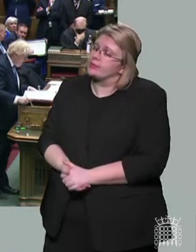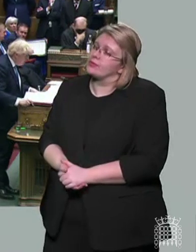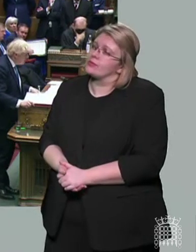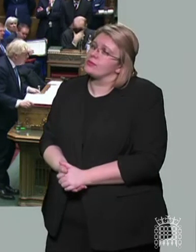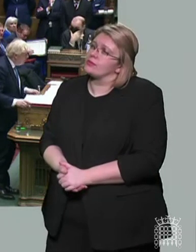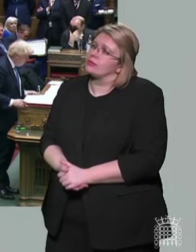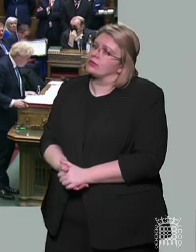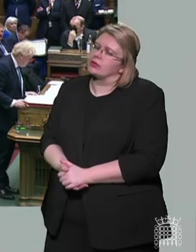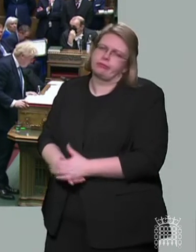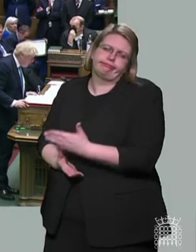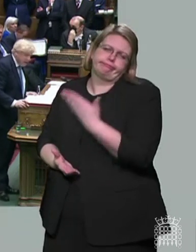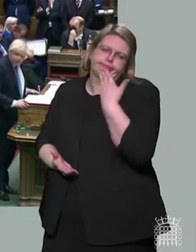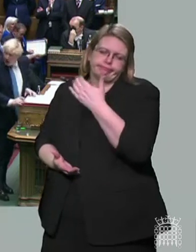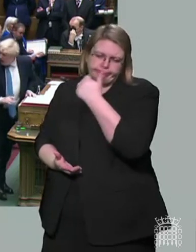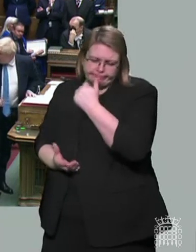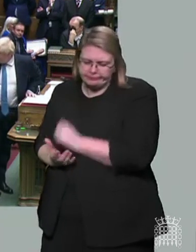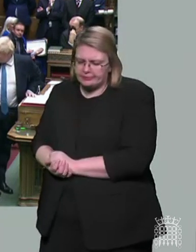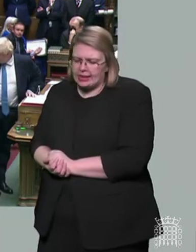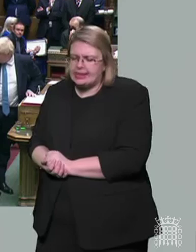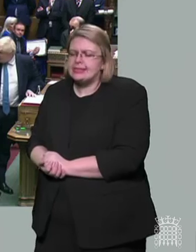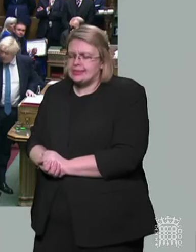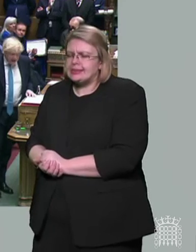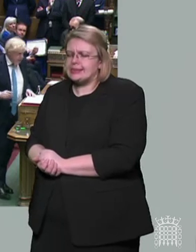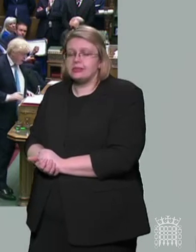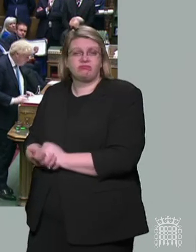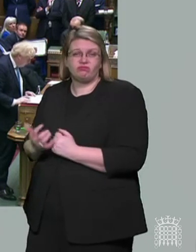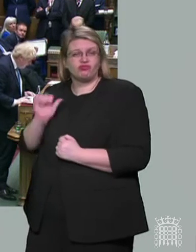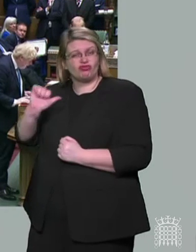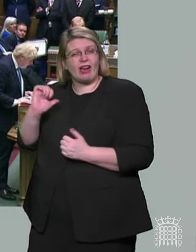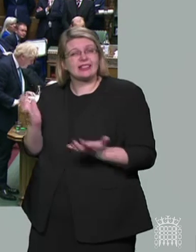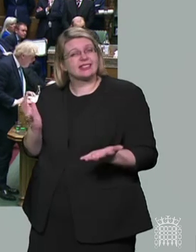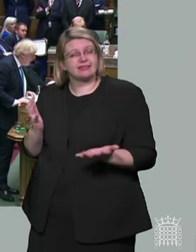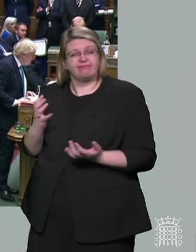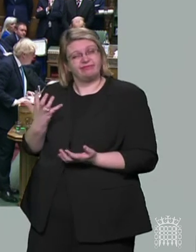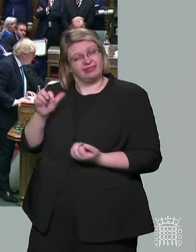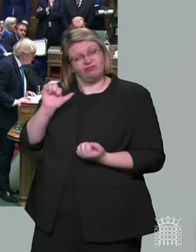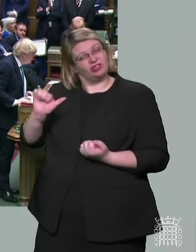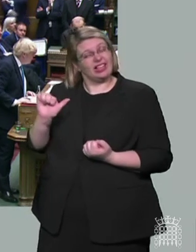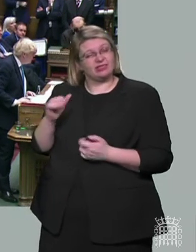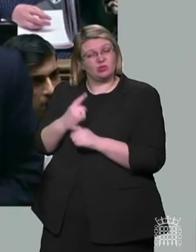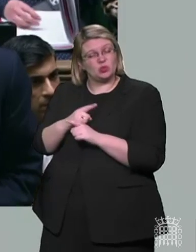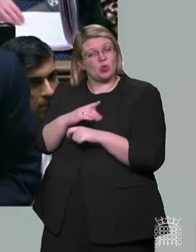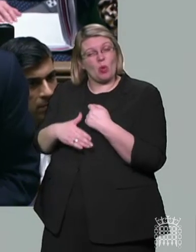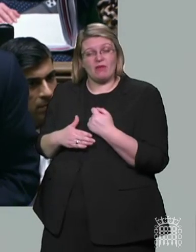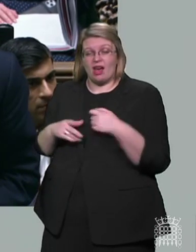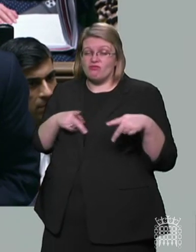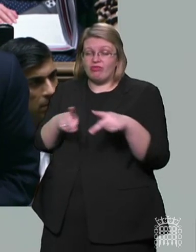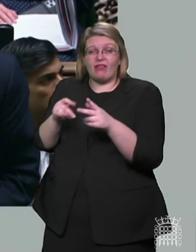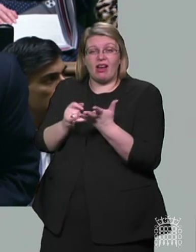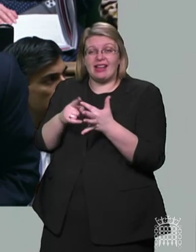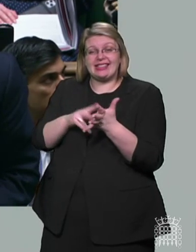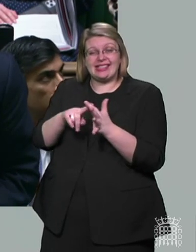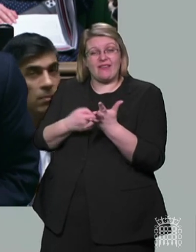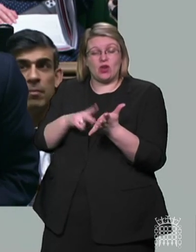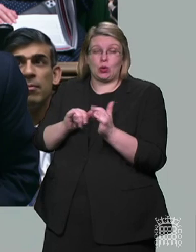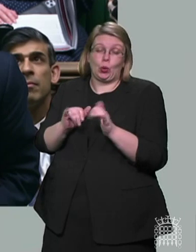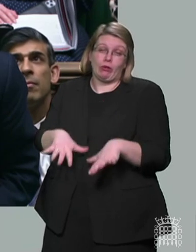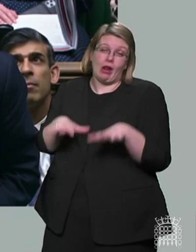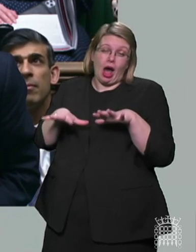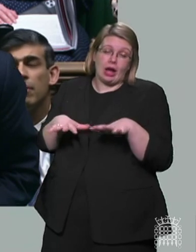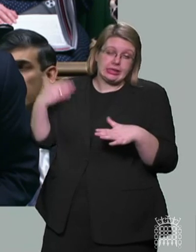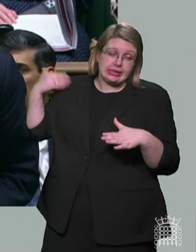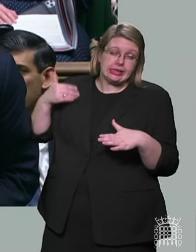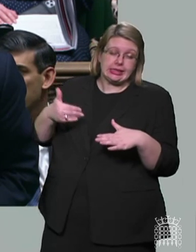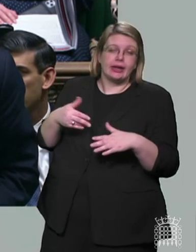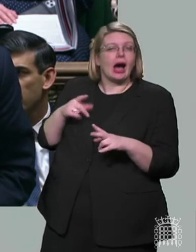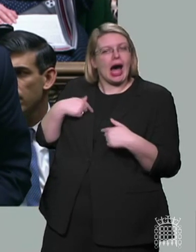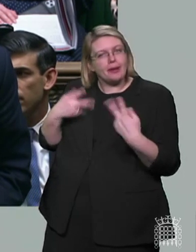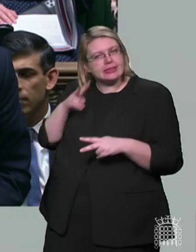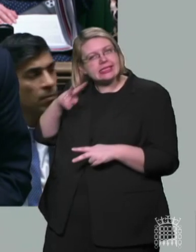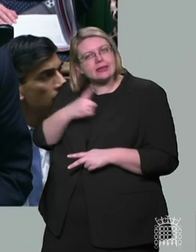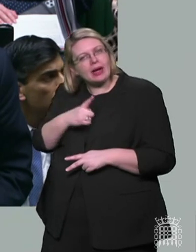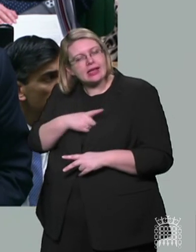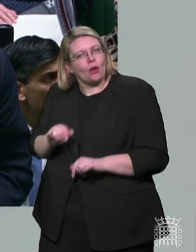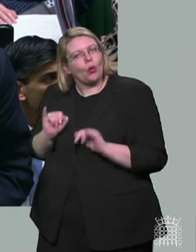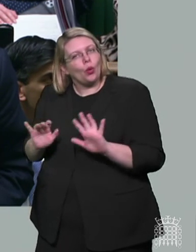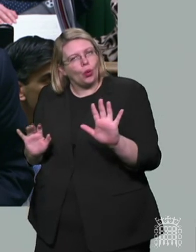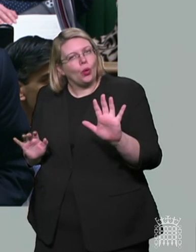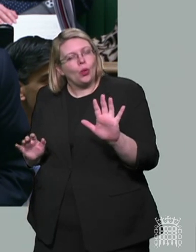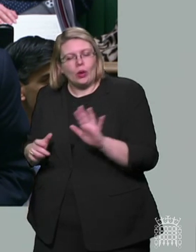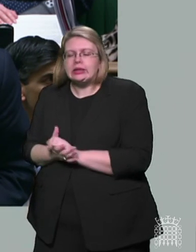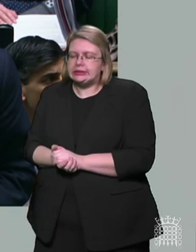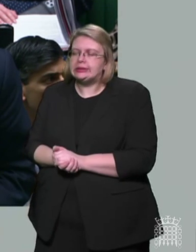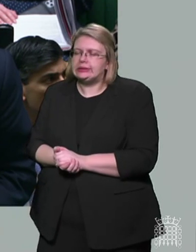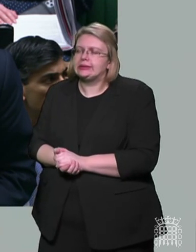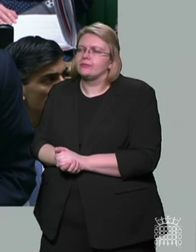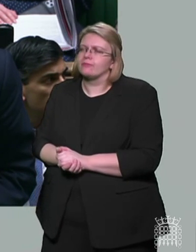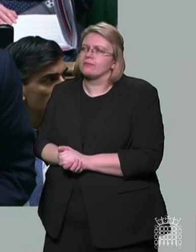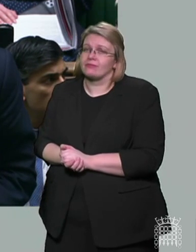My honourable Friend is completely right in what he says about the Severn and the violence of the flooding in the Severn area, which I have seen for myself several times.